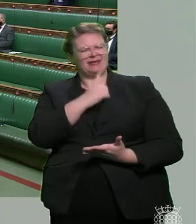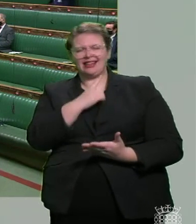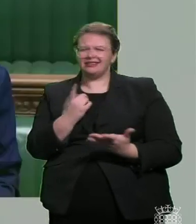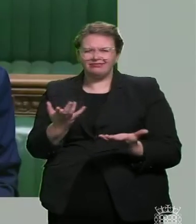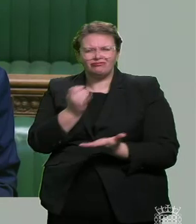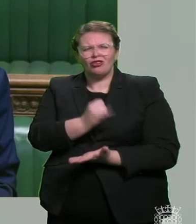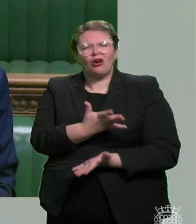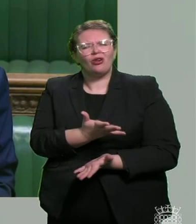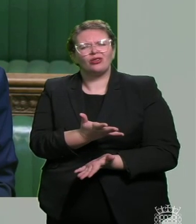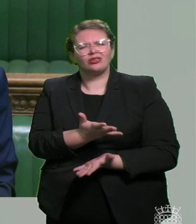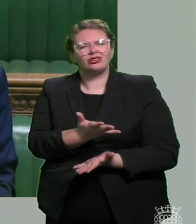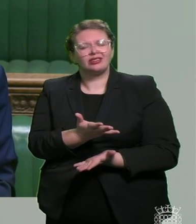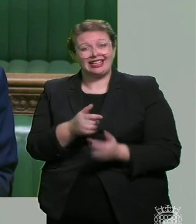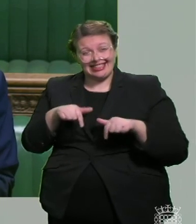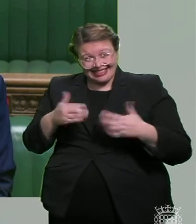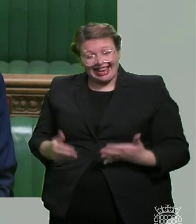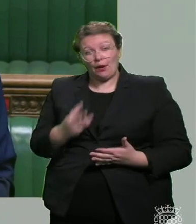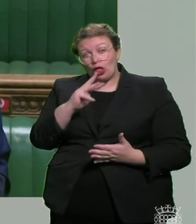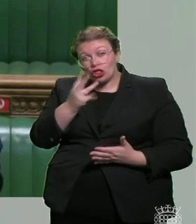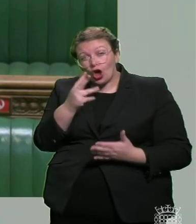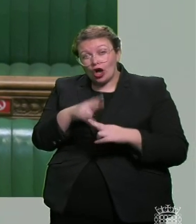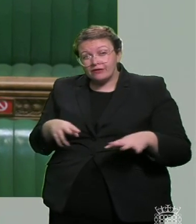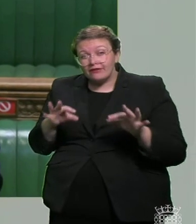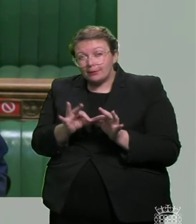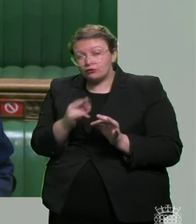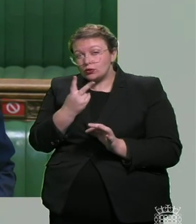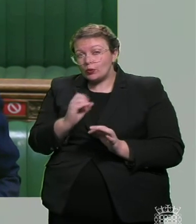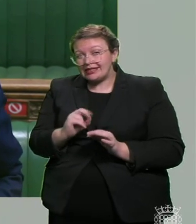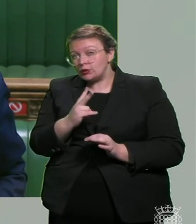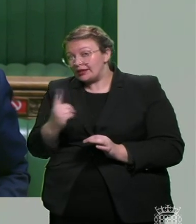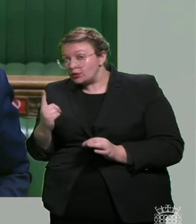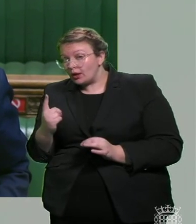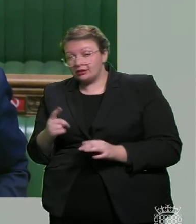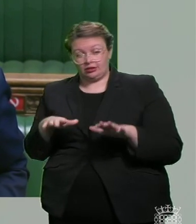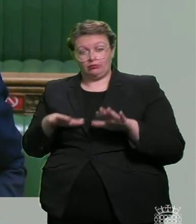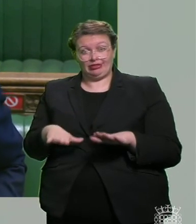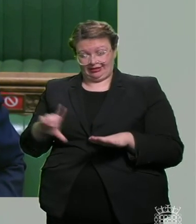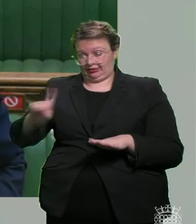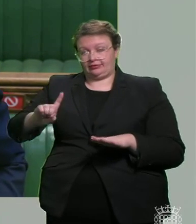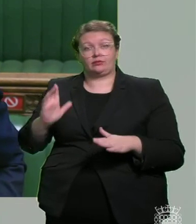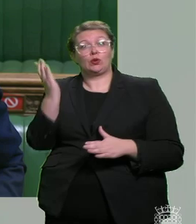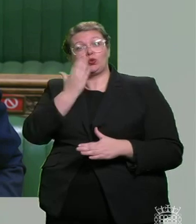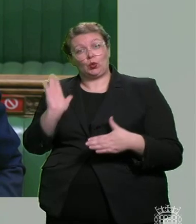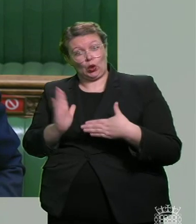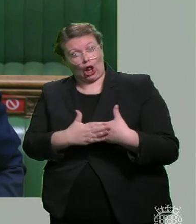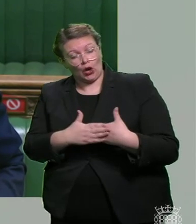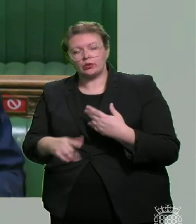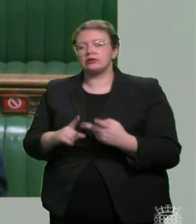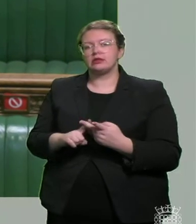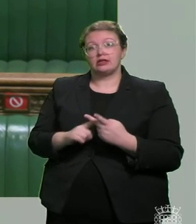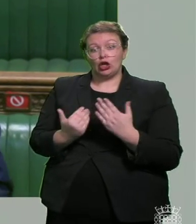It is 3 February 2021; with new variants in the country, our schools are shut and our borders are open.